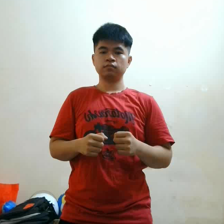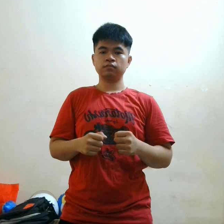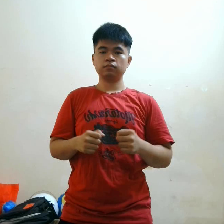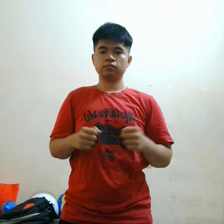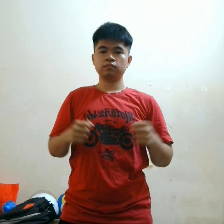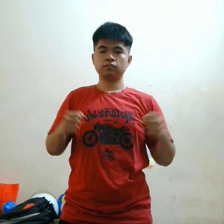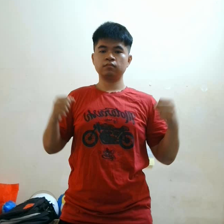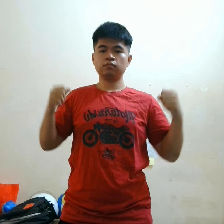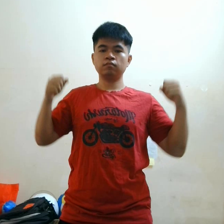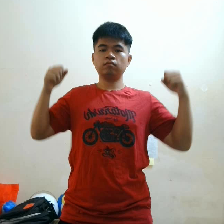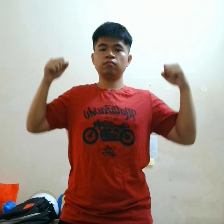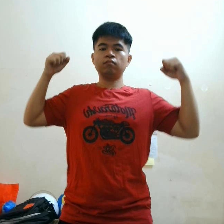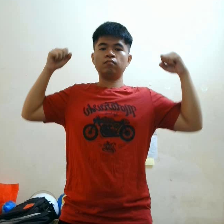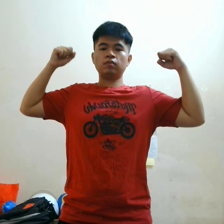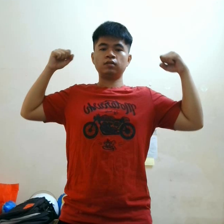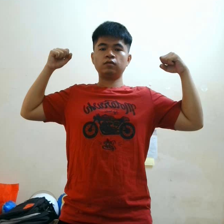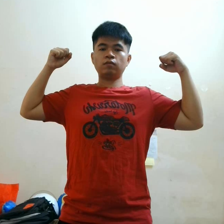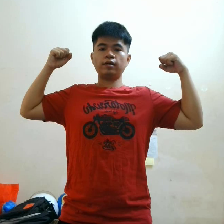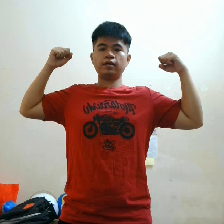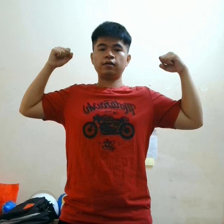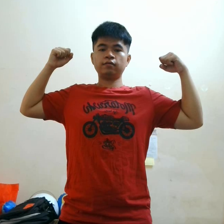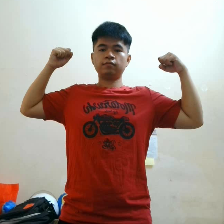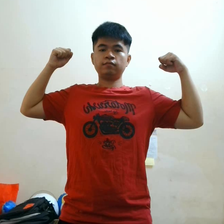minh khoe